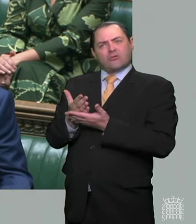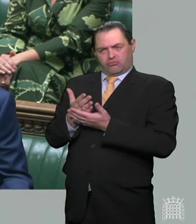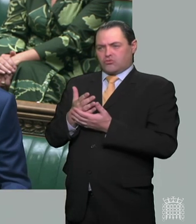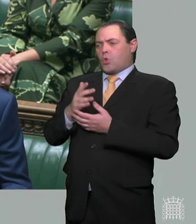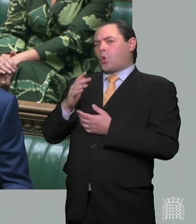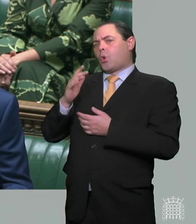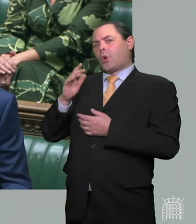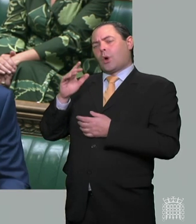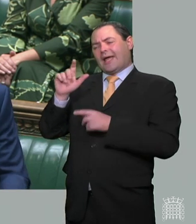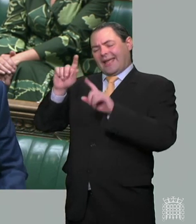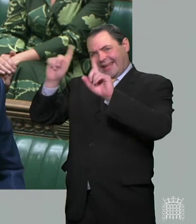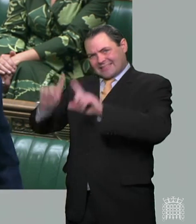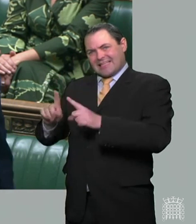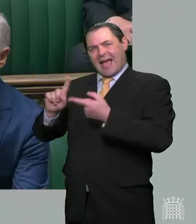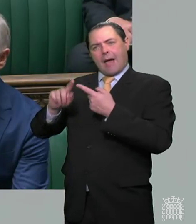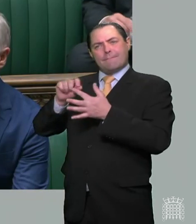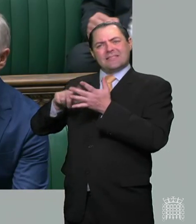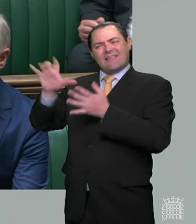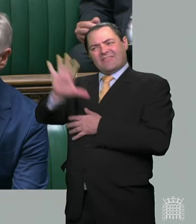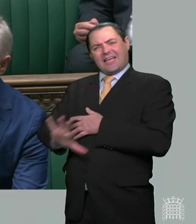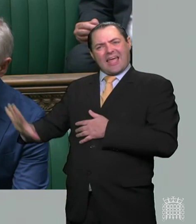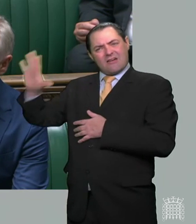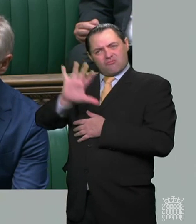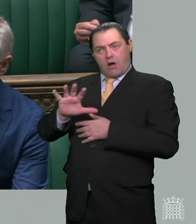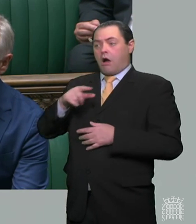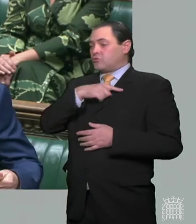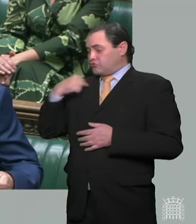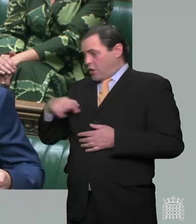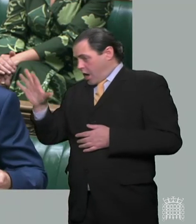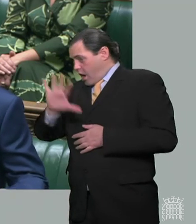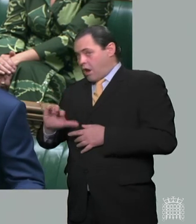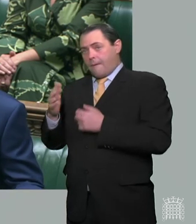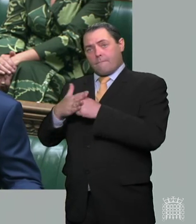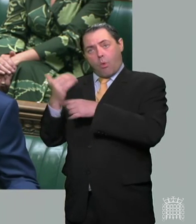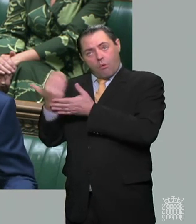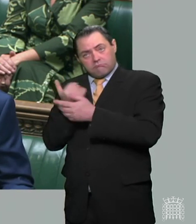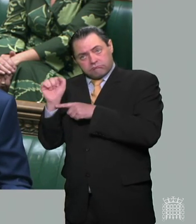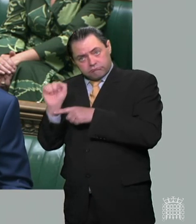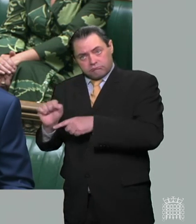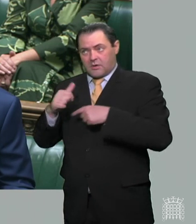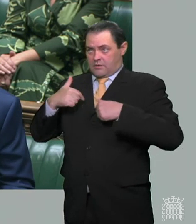It builds on our free trade agreement negotiations, including the comprehensive and progressive agreement for trans-Pacific partnership.